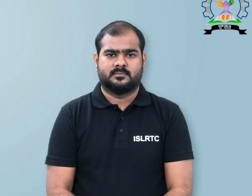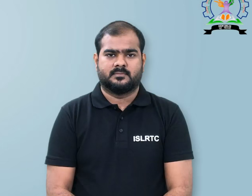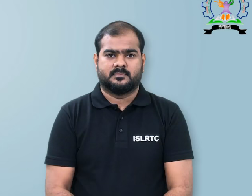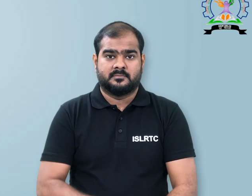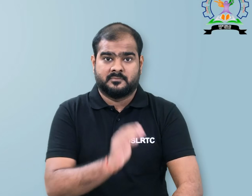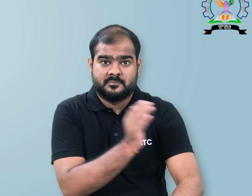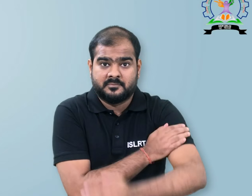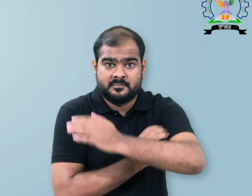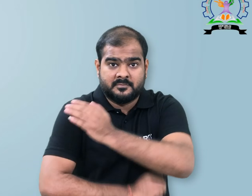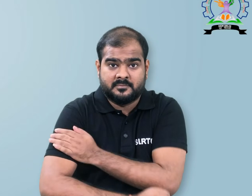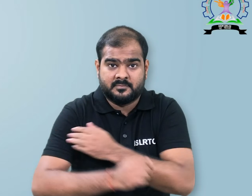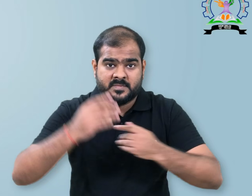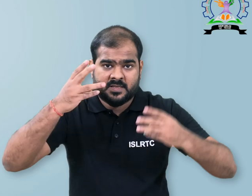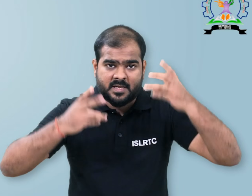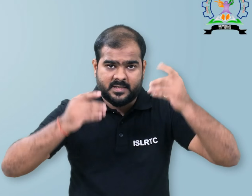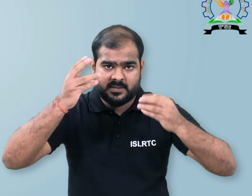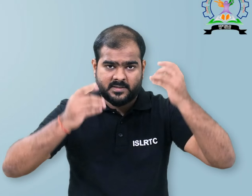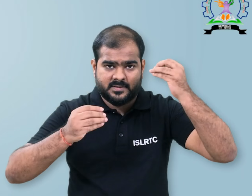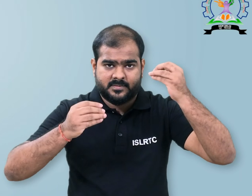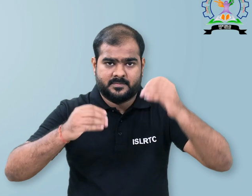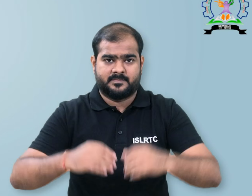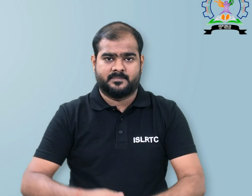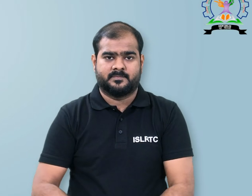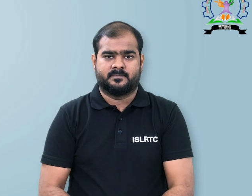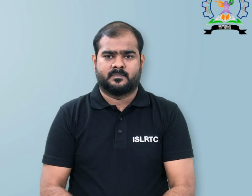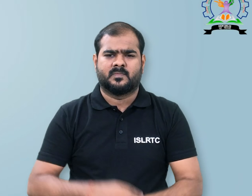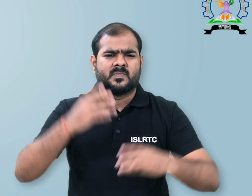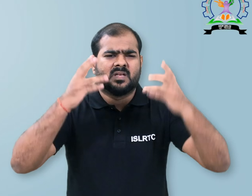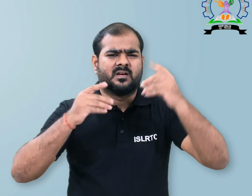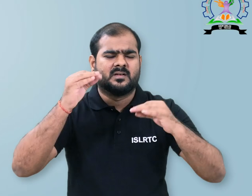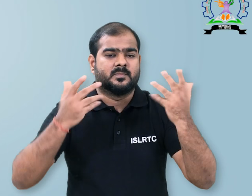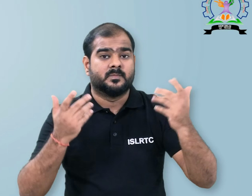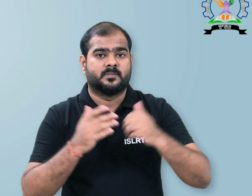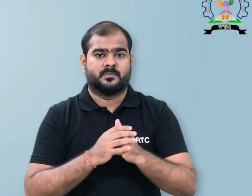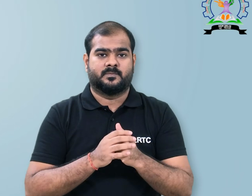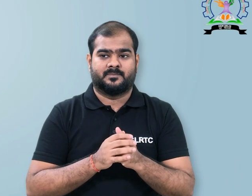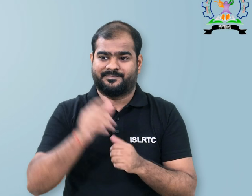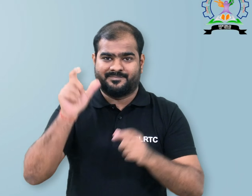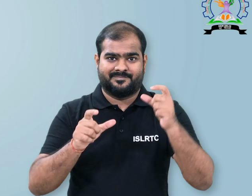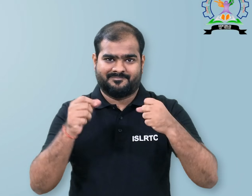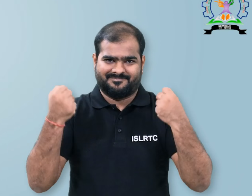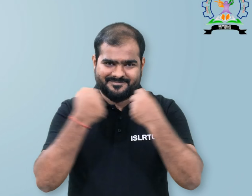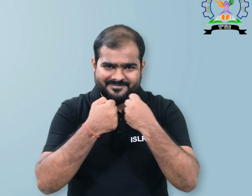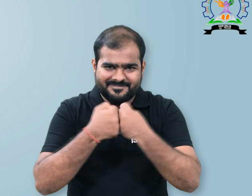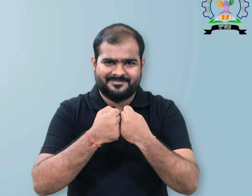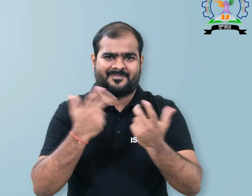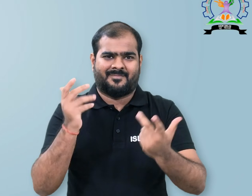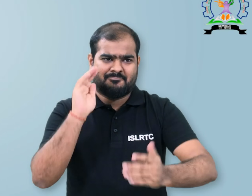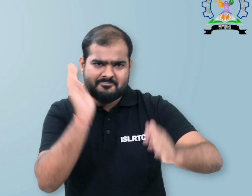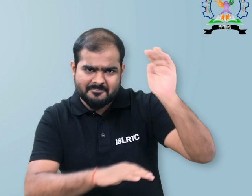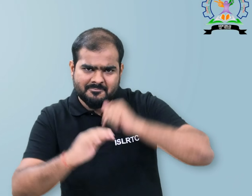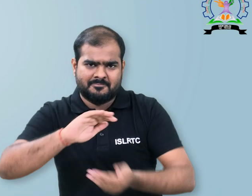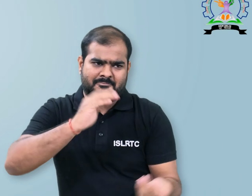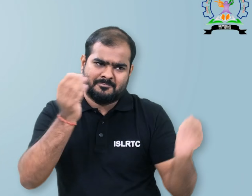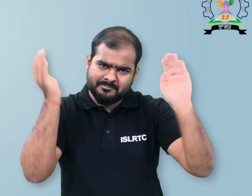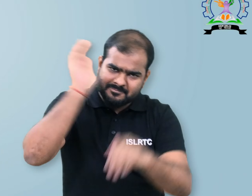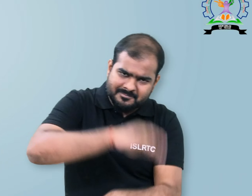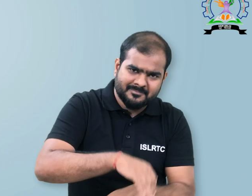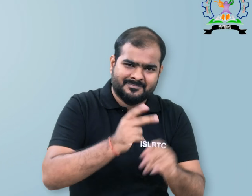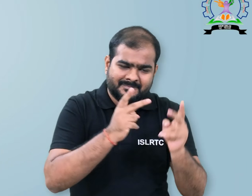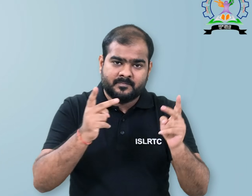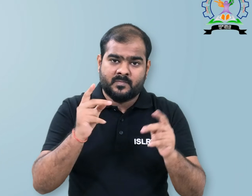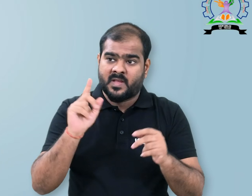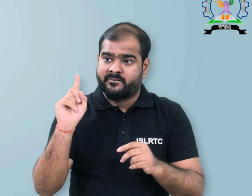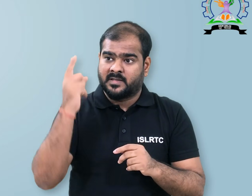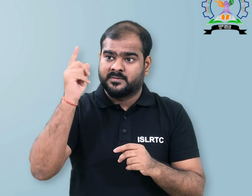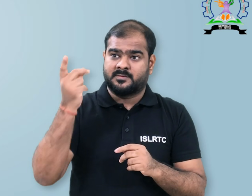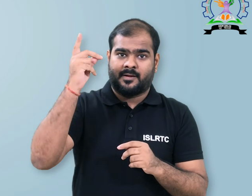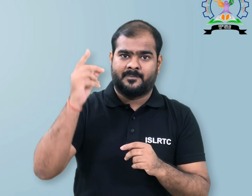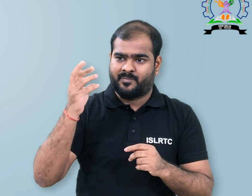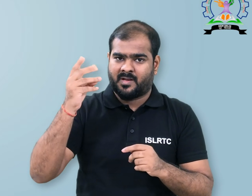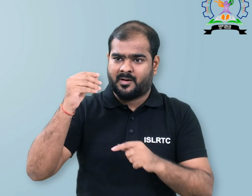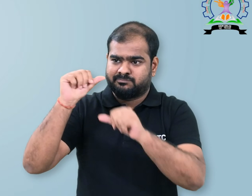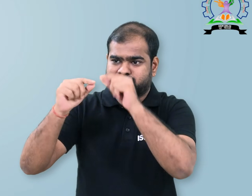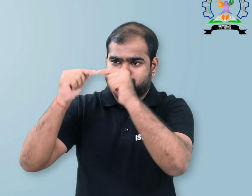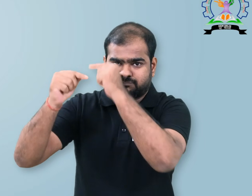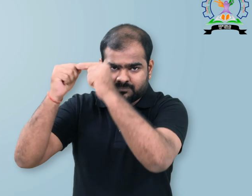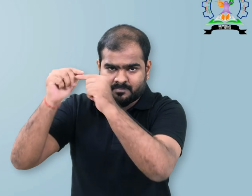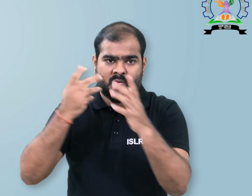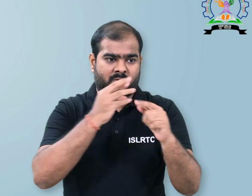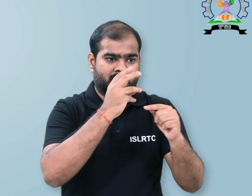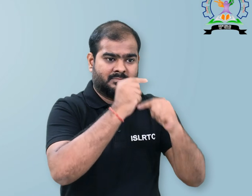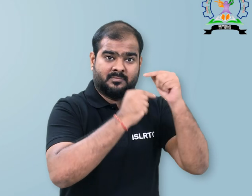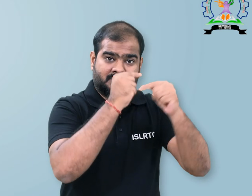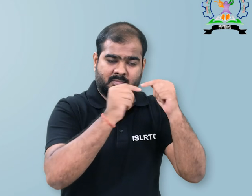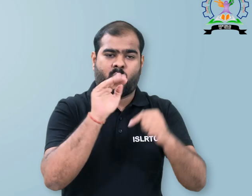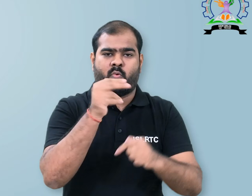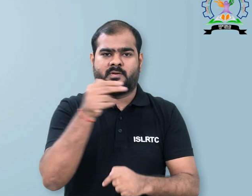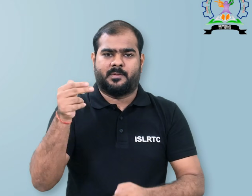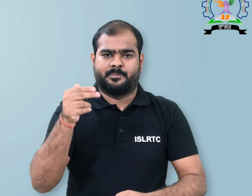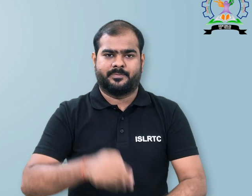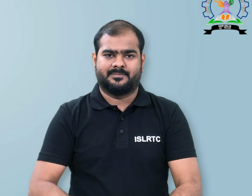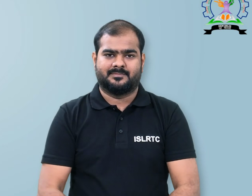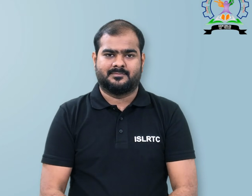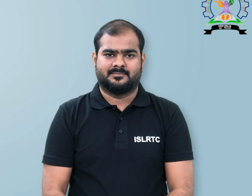Point Point: A scoring unit used to compare and rank lwrestlers based on their performance.